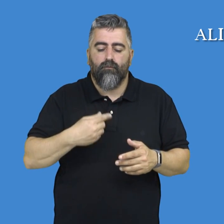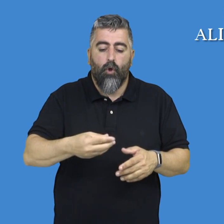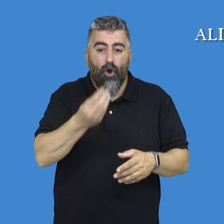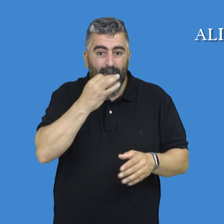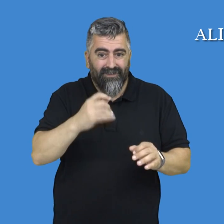comer